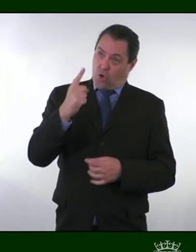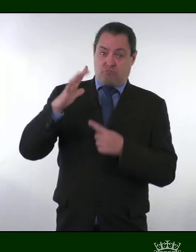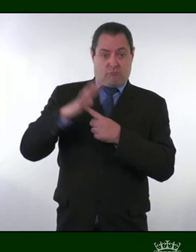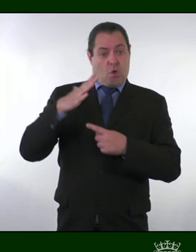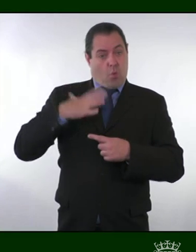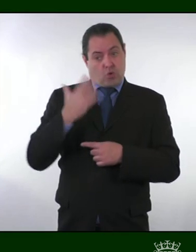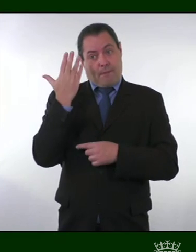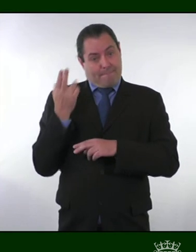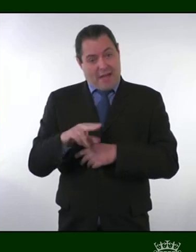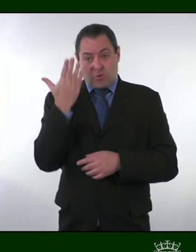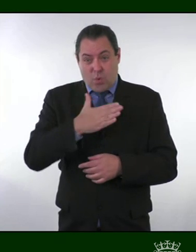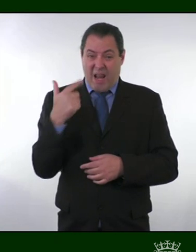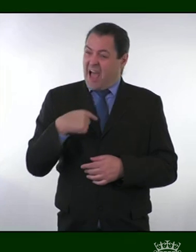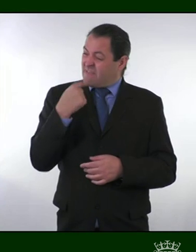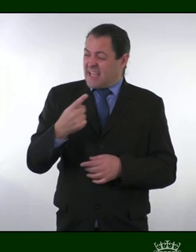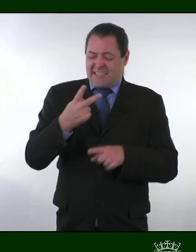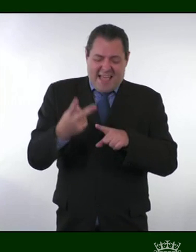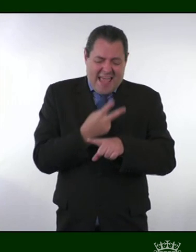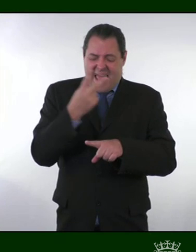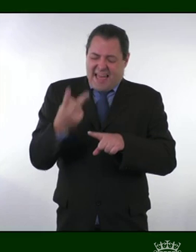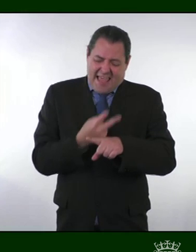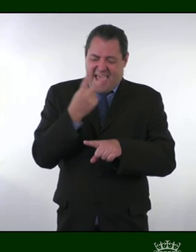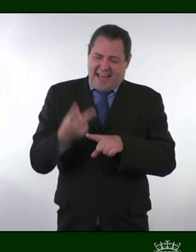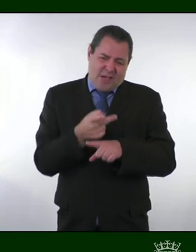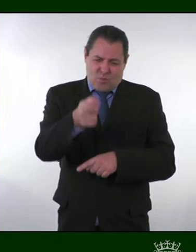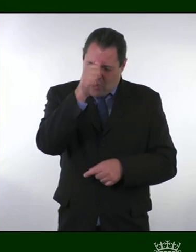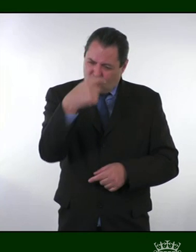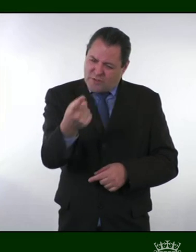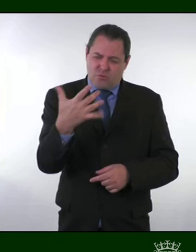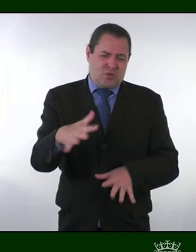That has been our first priority. I have said it numerous times at this Dispatch Box, and the Prime Minister knows it very well.